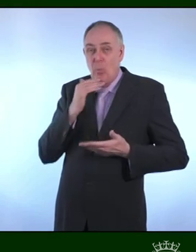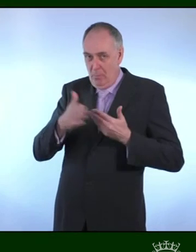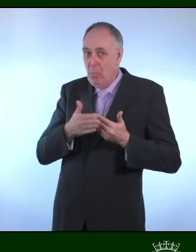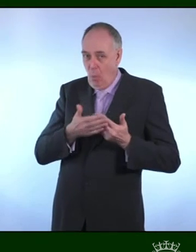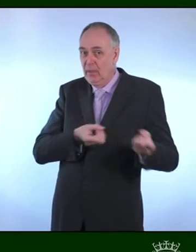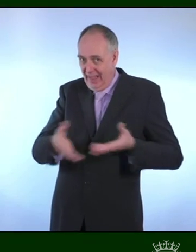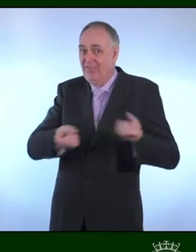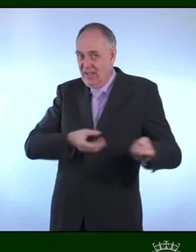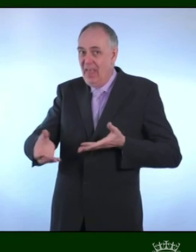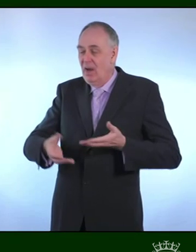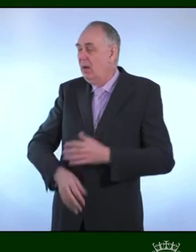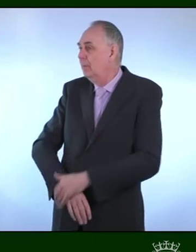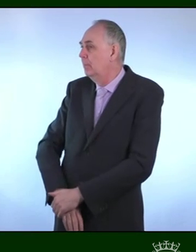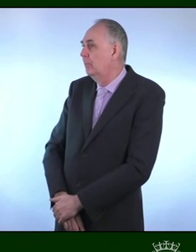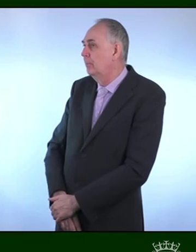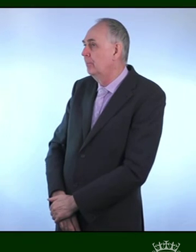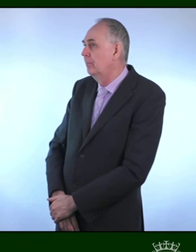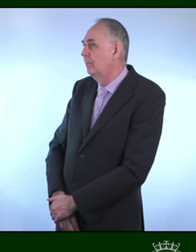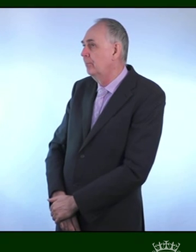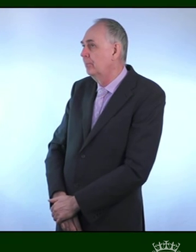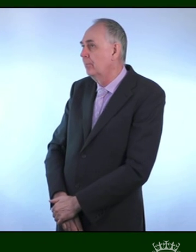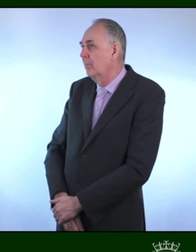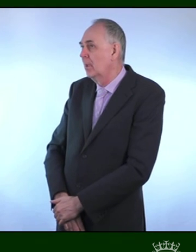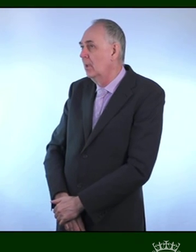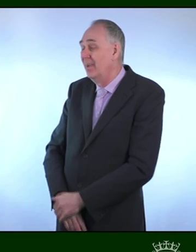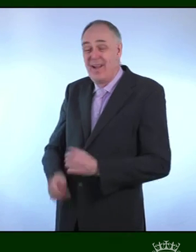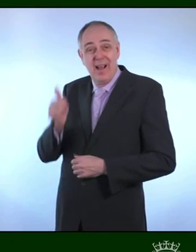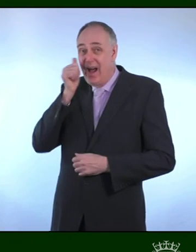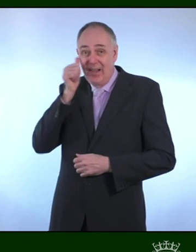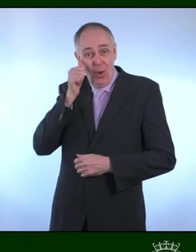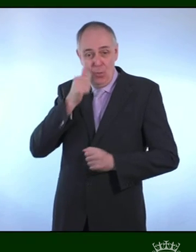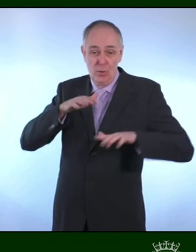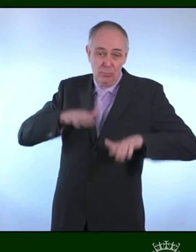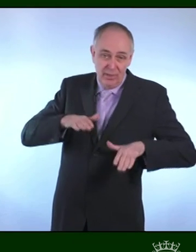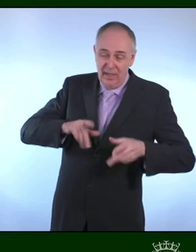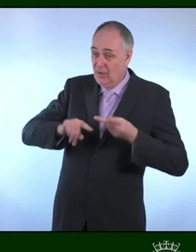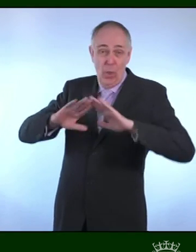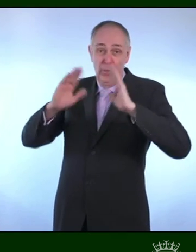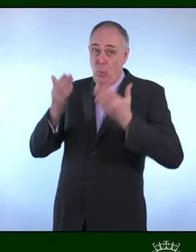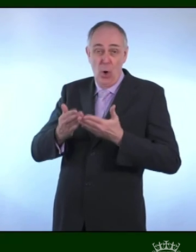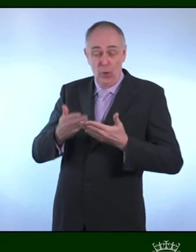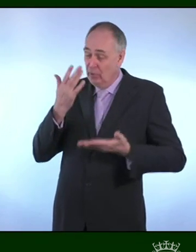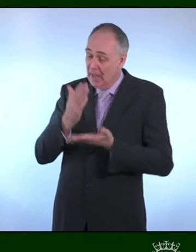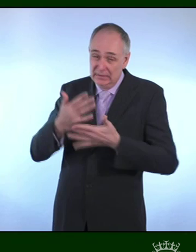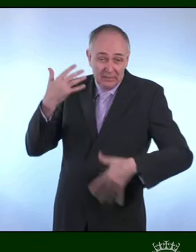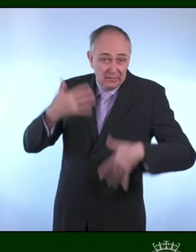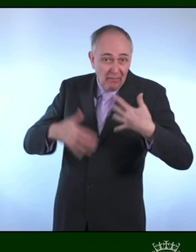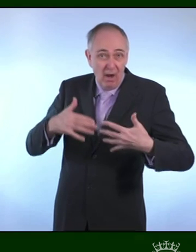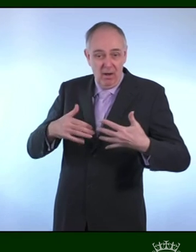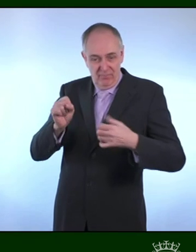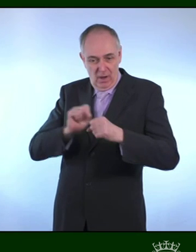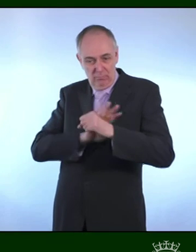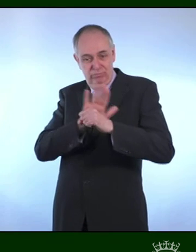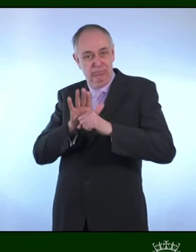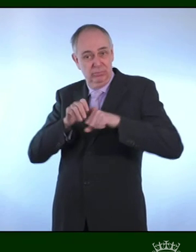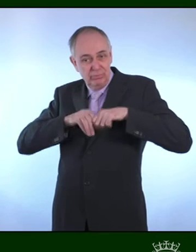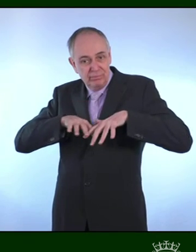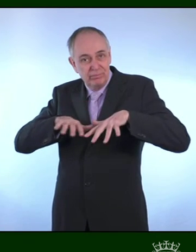There is no doubt that our nation and our world are under attack from an aggressive virus that intends to infect every one of us—sometimes with deadly consequences.